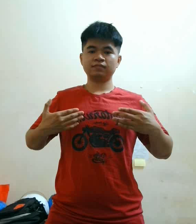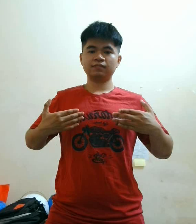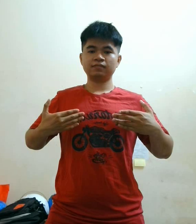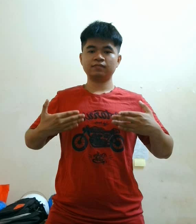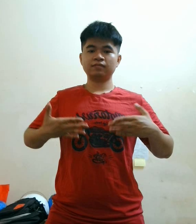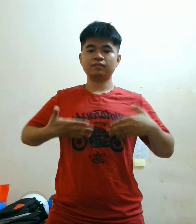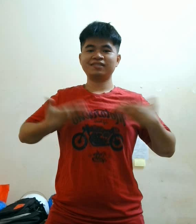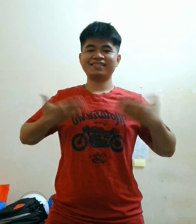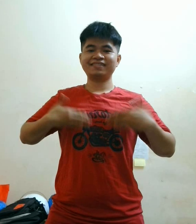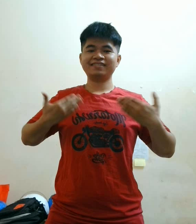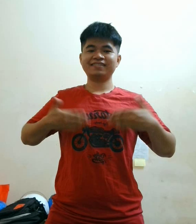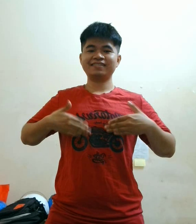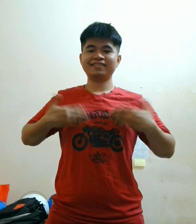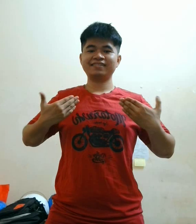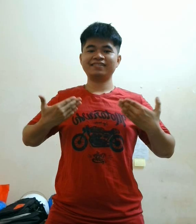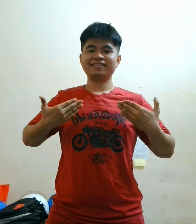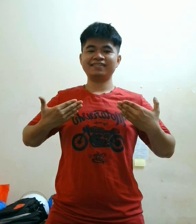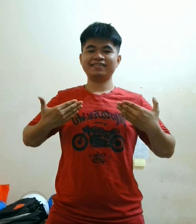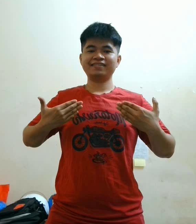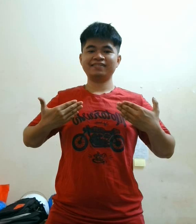vui ve